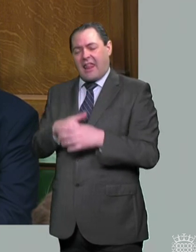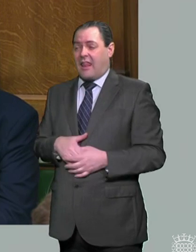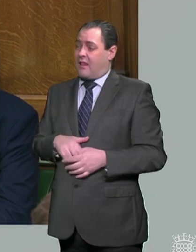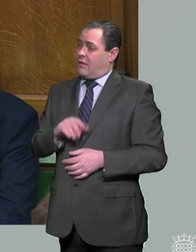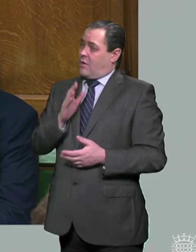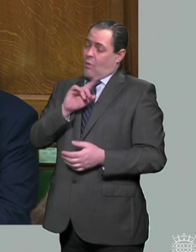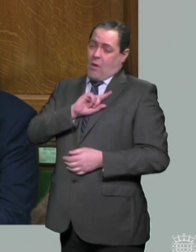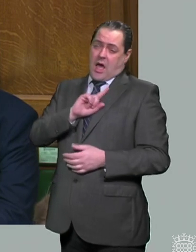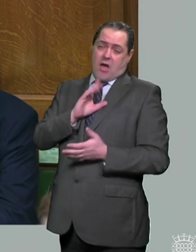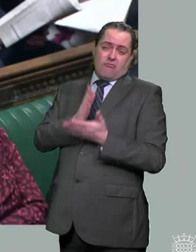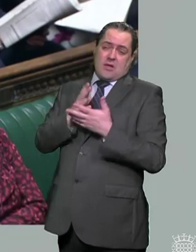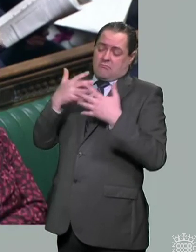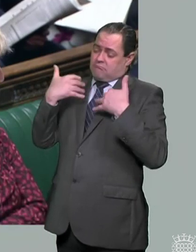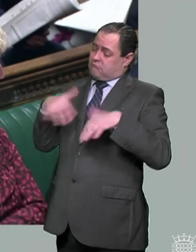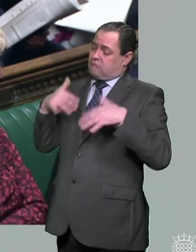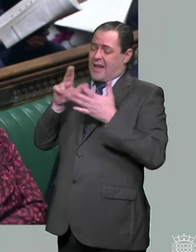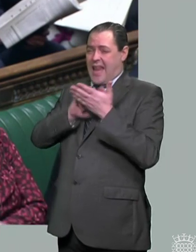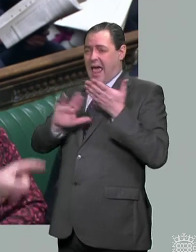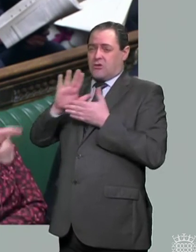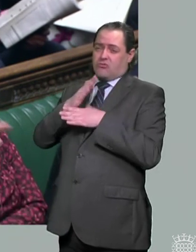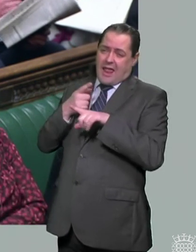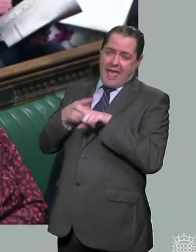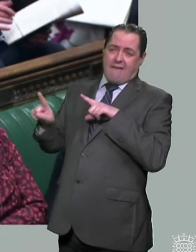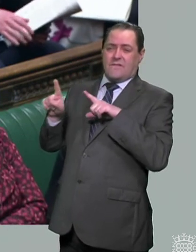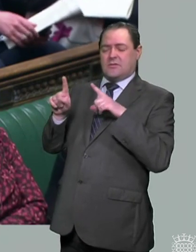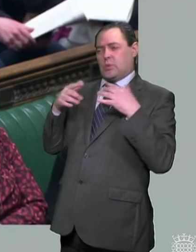It was an extraordinary national effort.